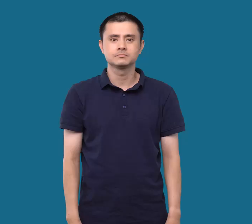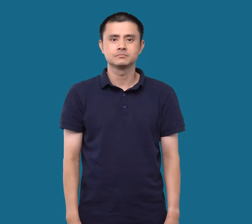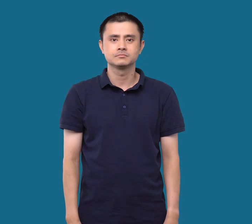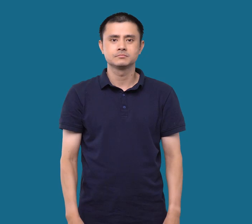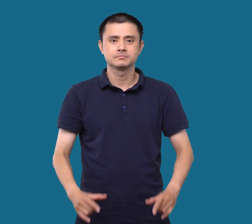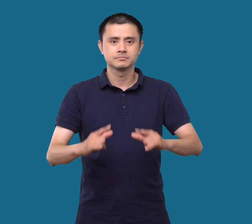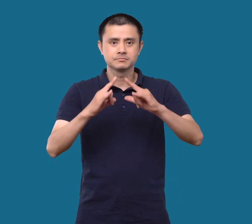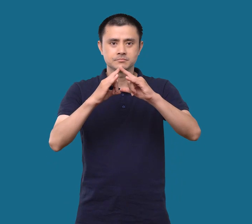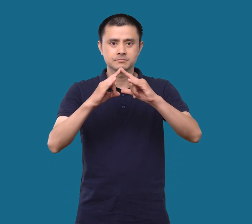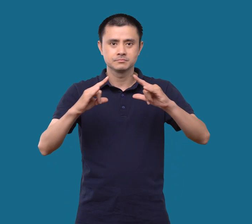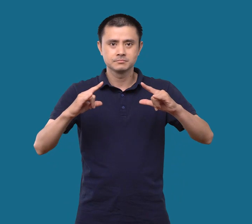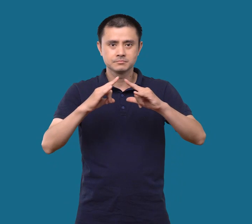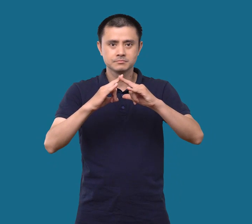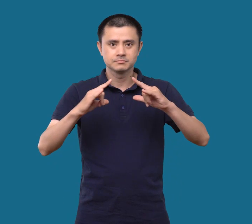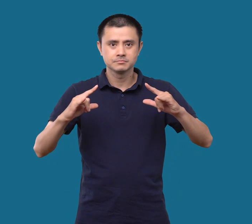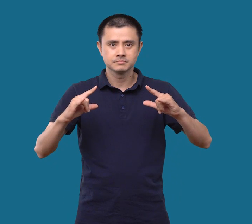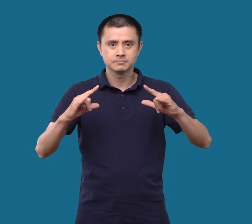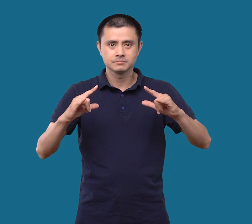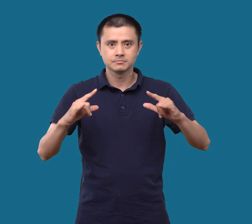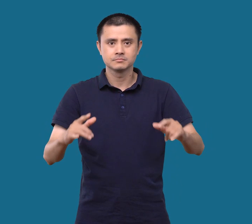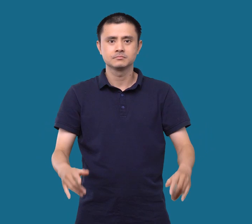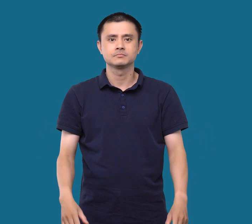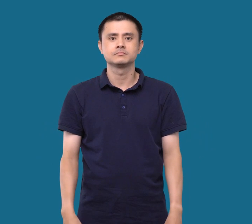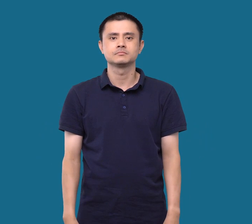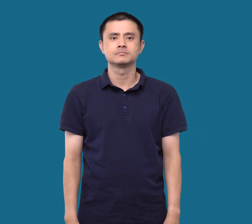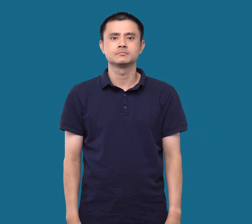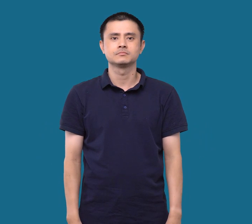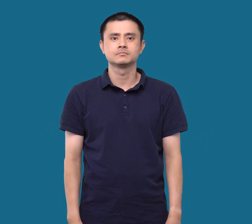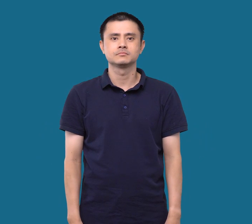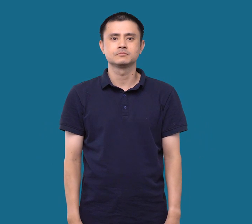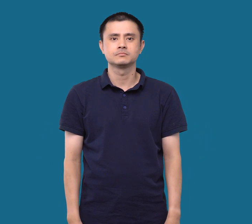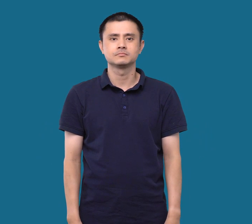lều trại